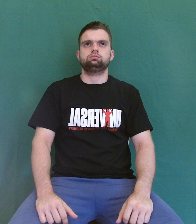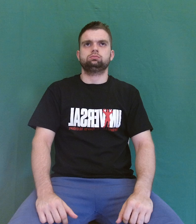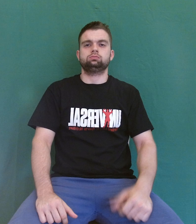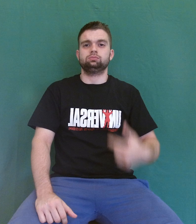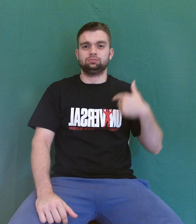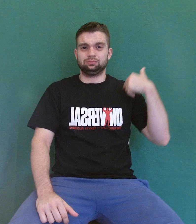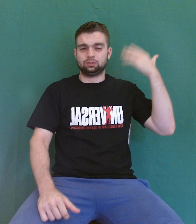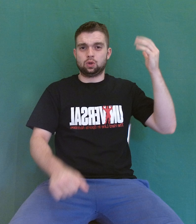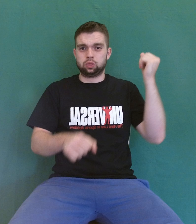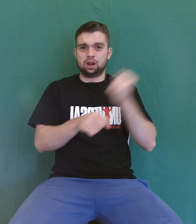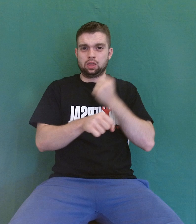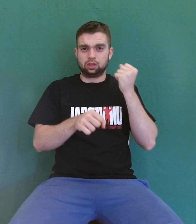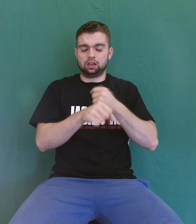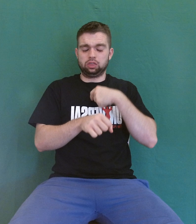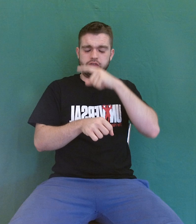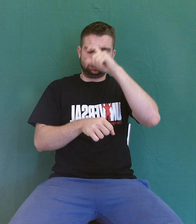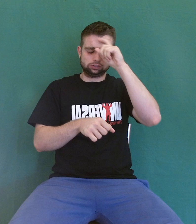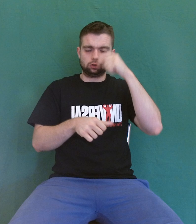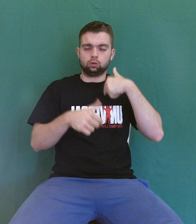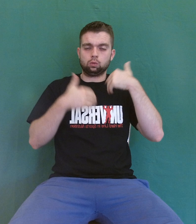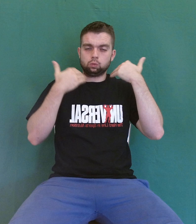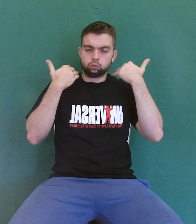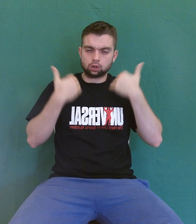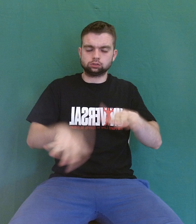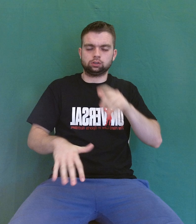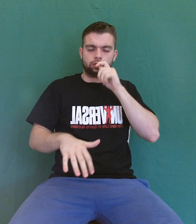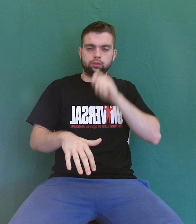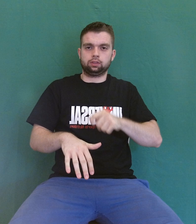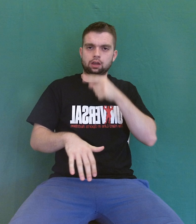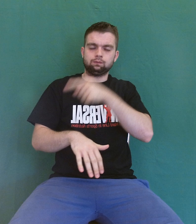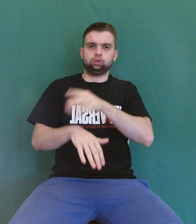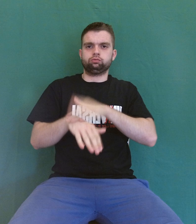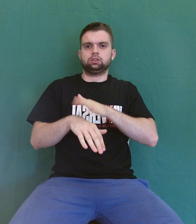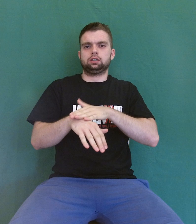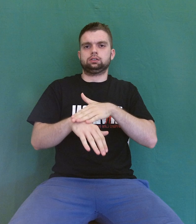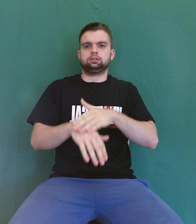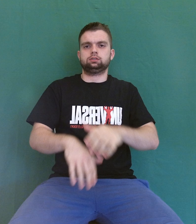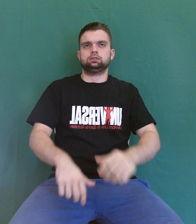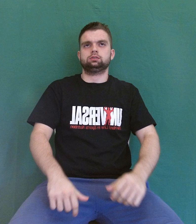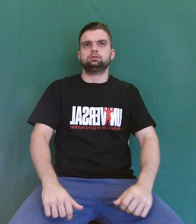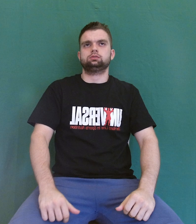ΠΑΛΙΑ ΔΟΥΛΕΙΑ ΔΥΣΚΟΛΟ ΚΟΥΡΑΖΟΜΑΙ ΑΥΤΟ ΦΤΑΙΩ